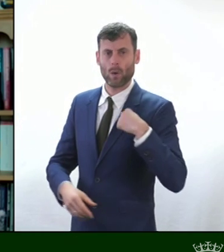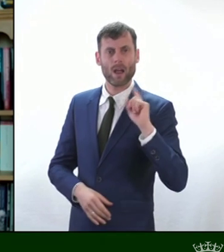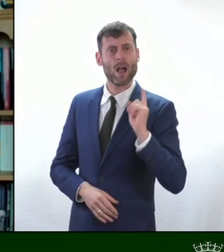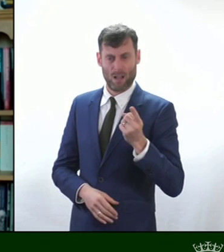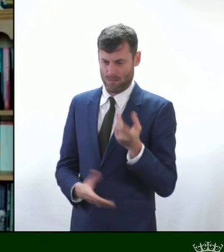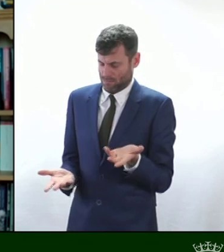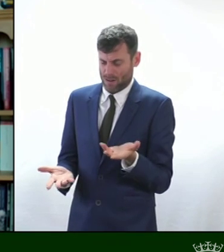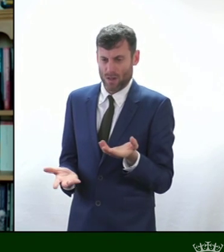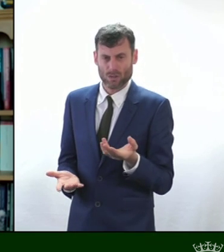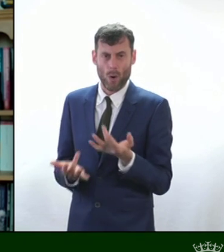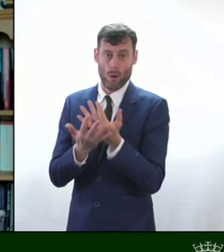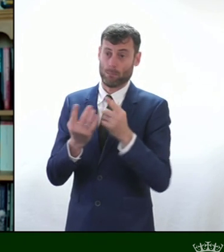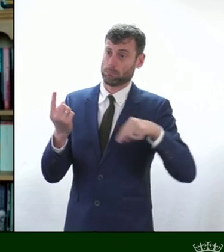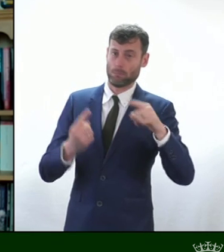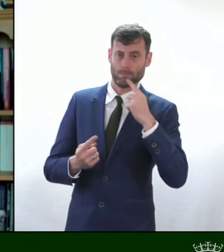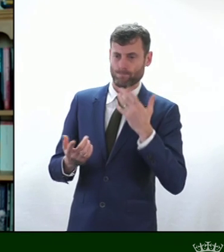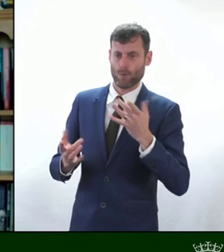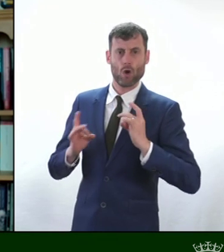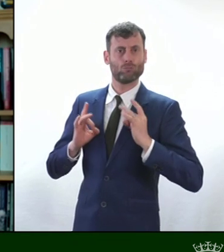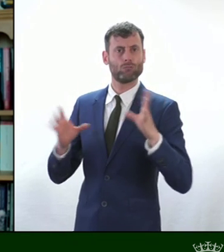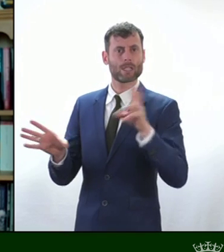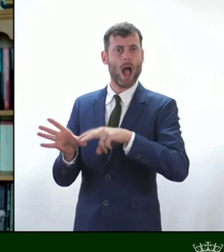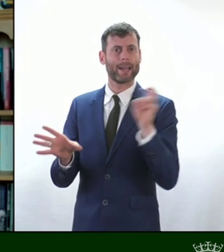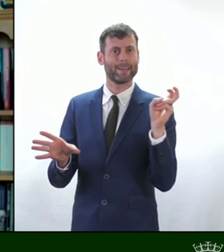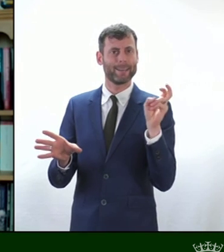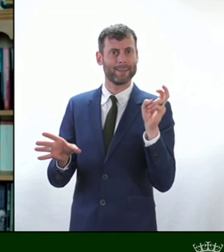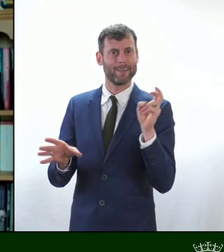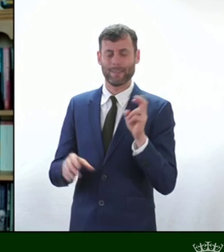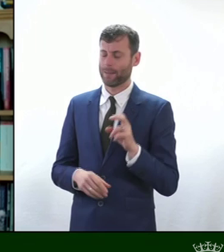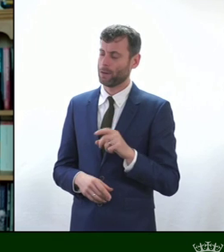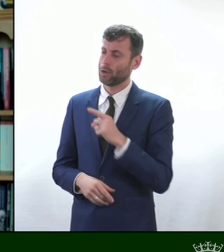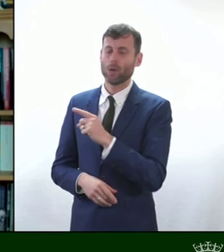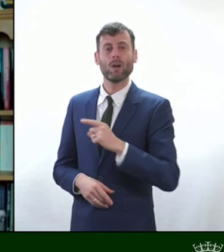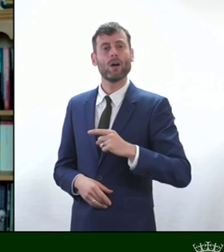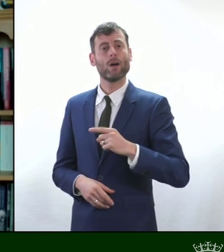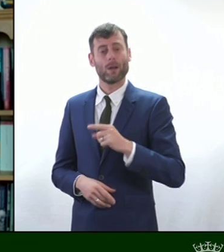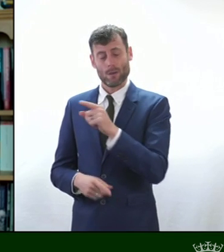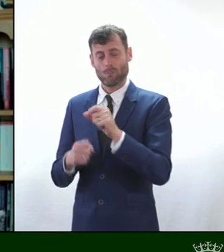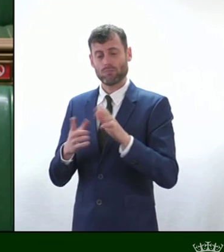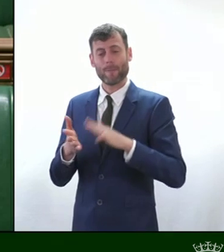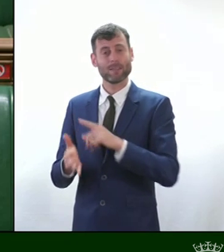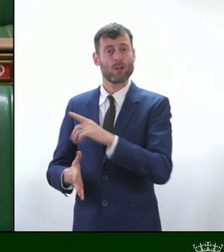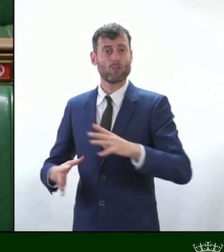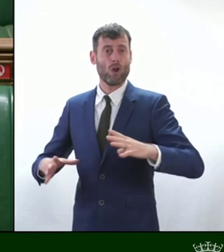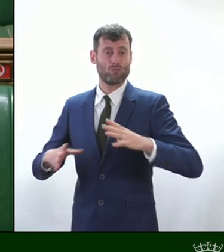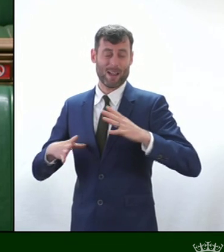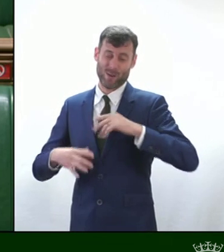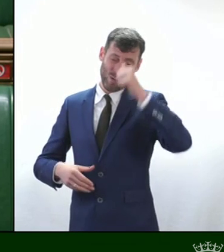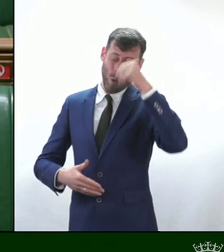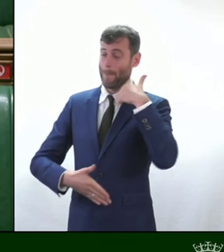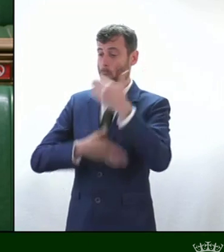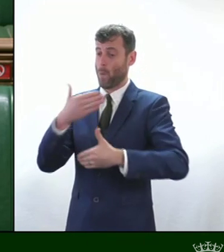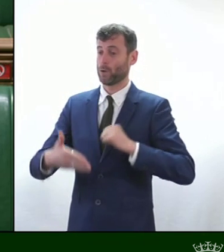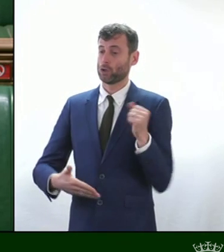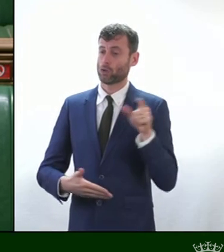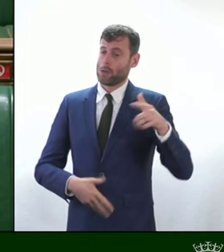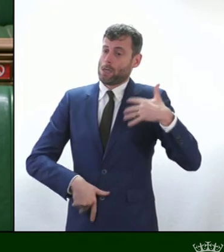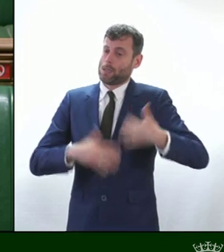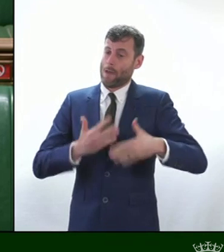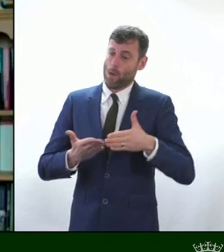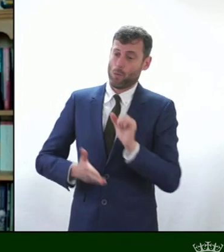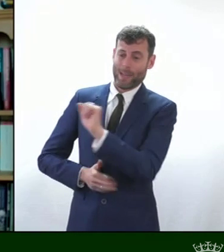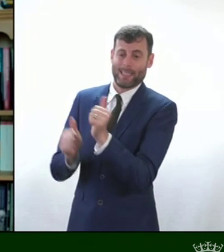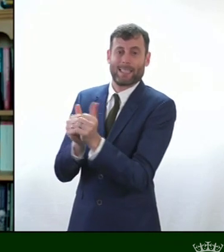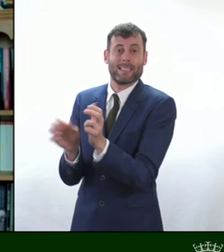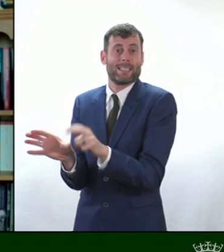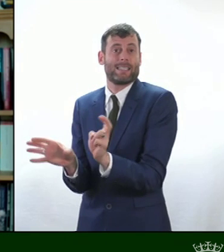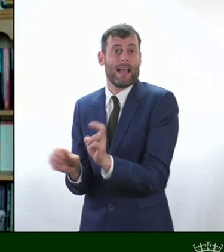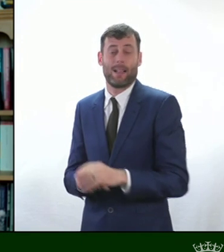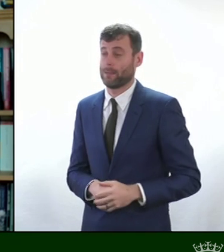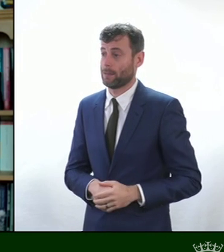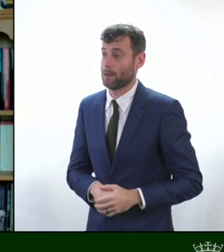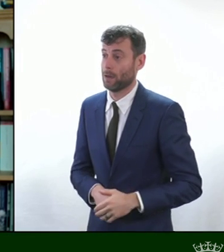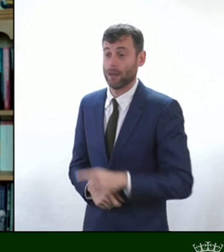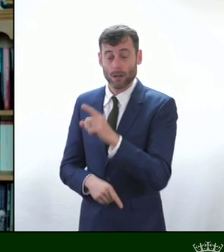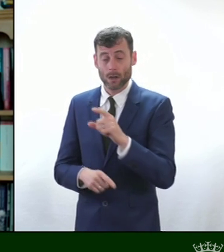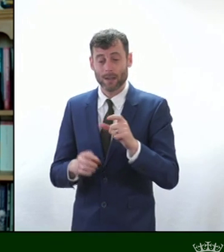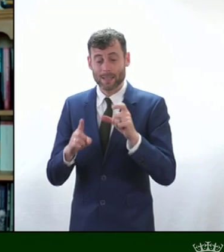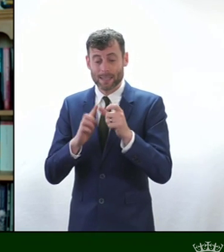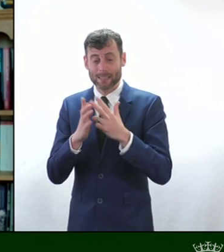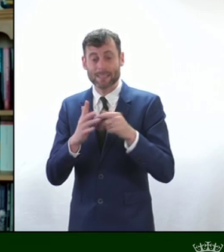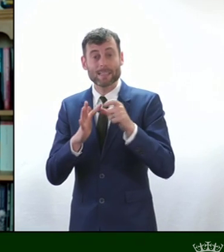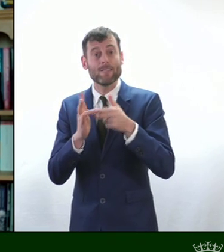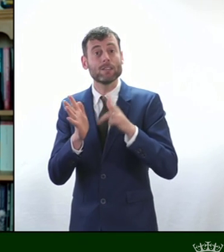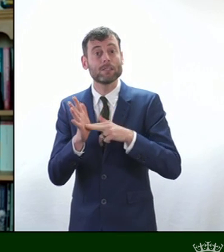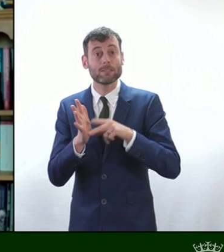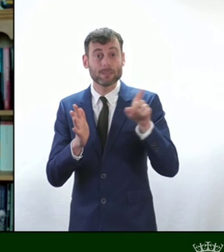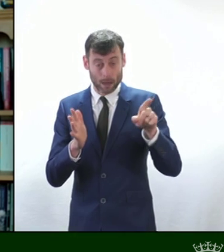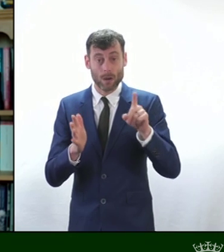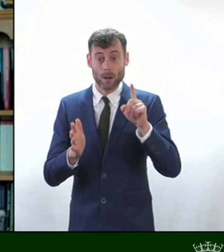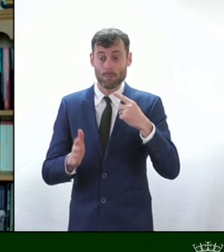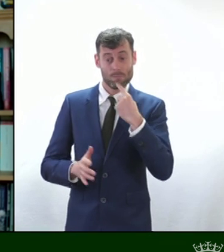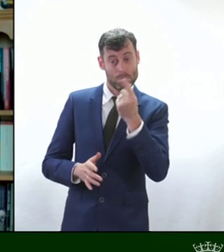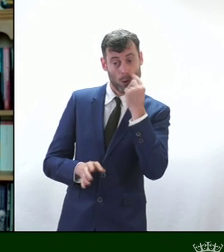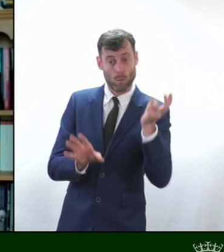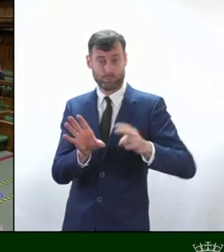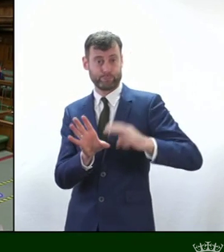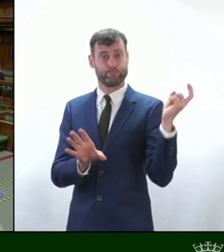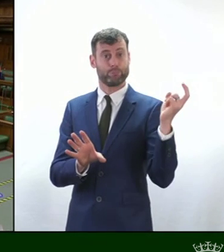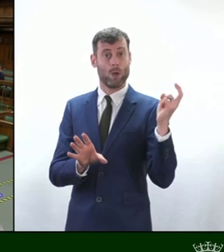Since the Prime Minister is ready to sell out Scotland’s interests with his Brexit deal, does he expect to receive these resignation letters from Baroness Davidson and her cohort before or after her travels to Brussels tonight?